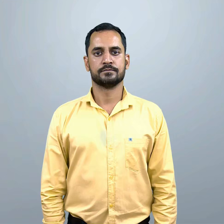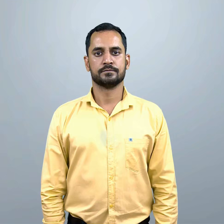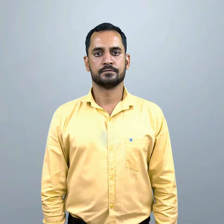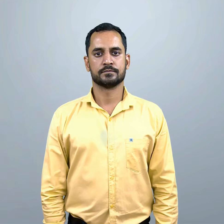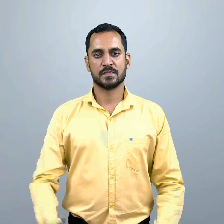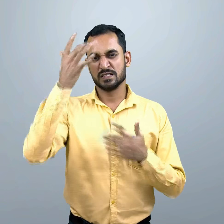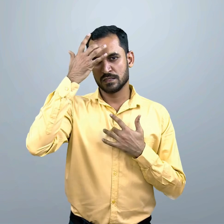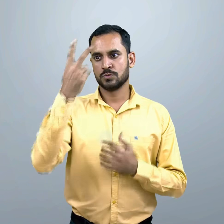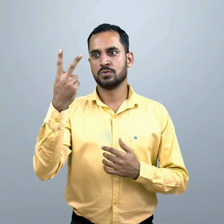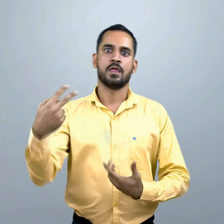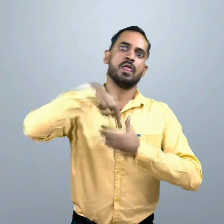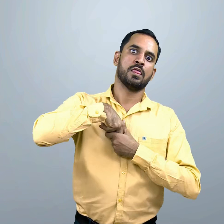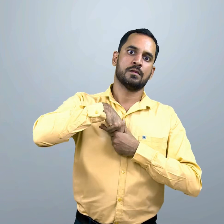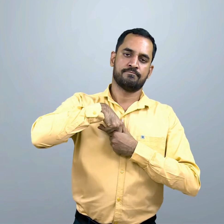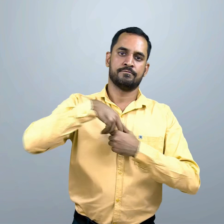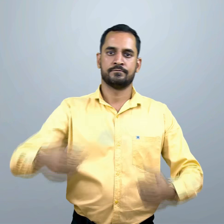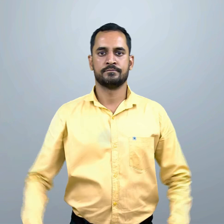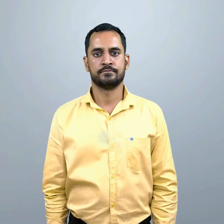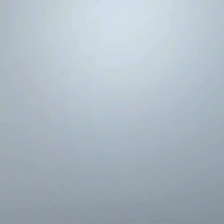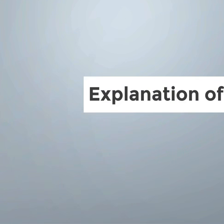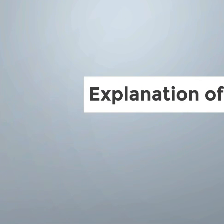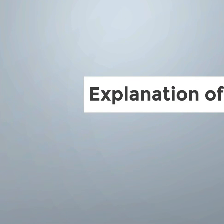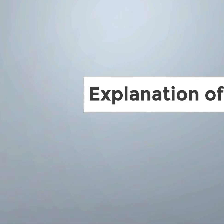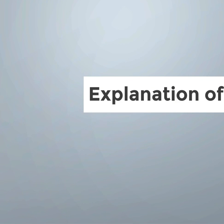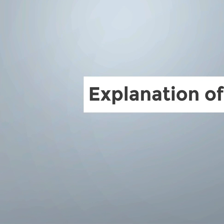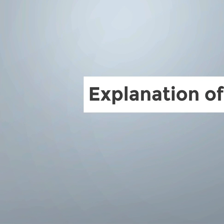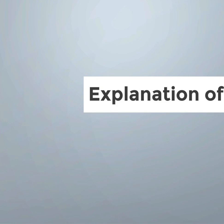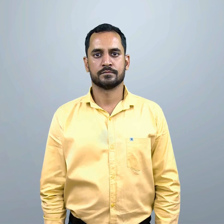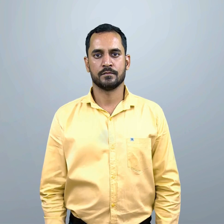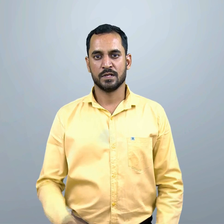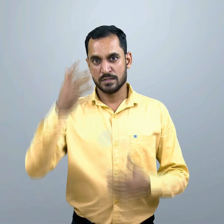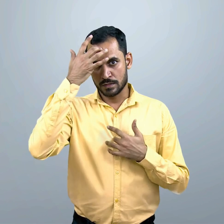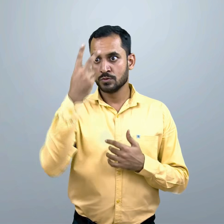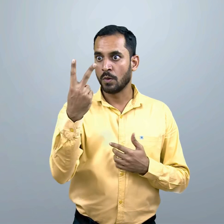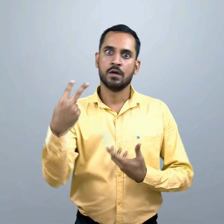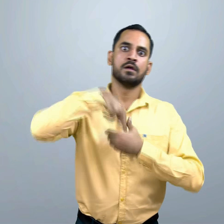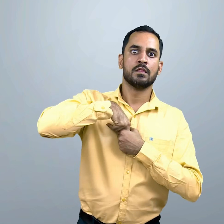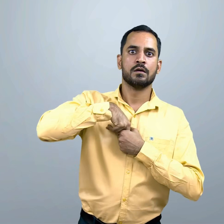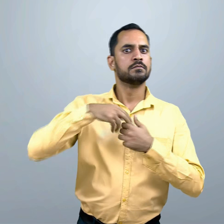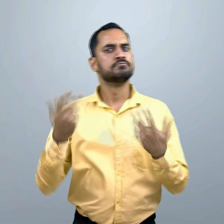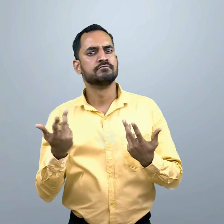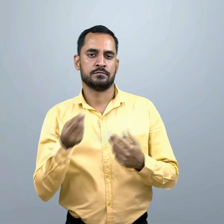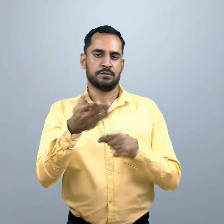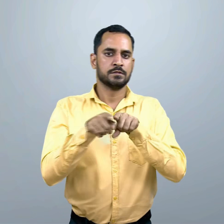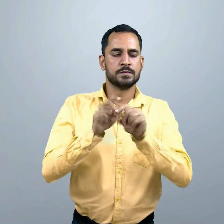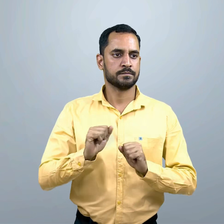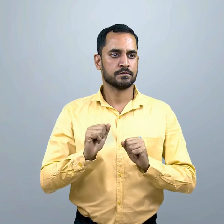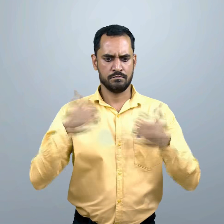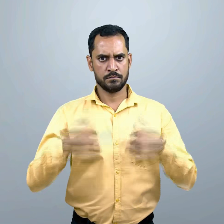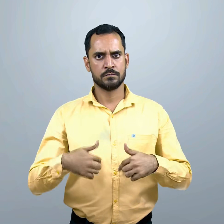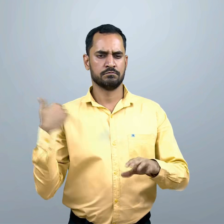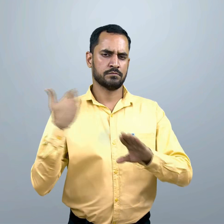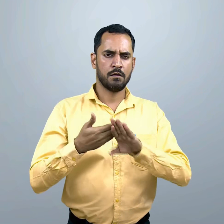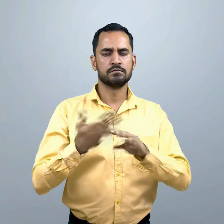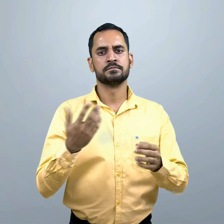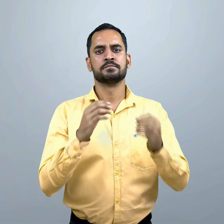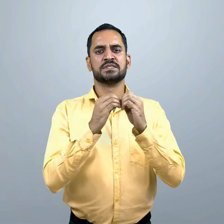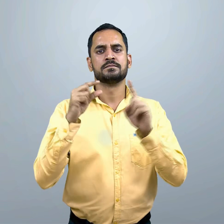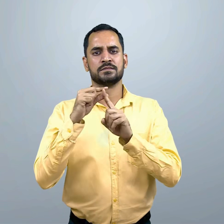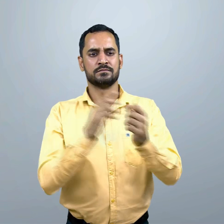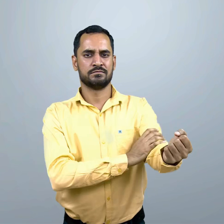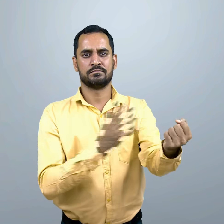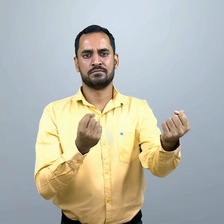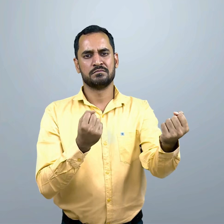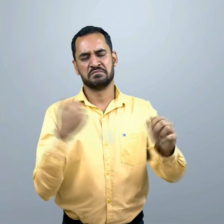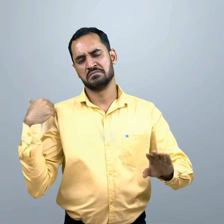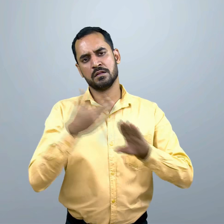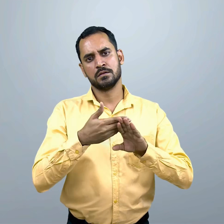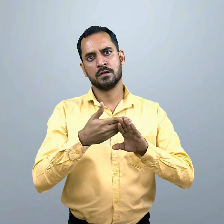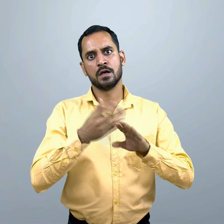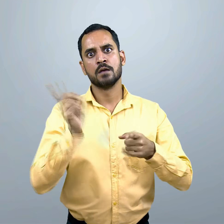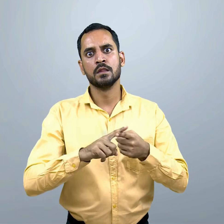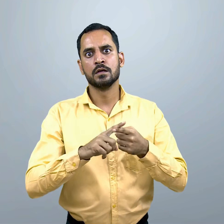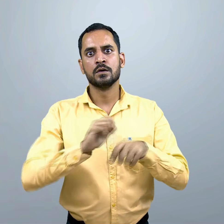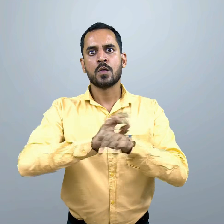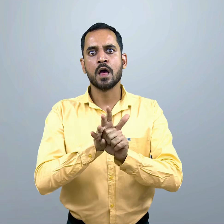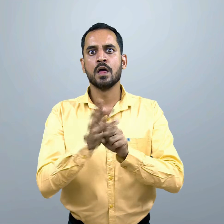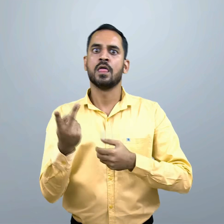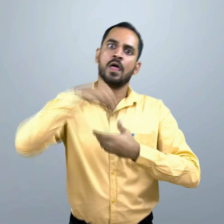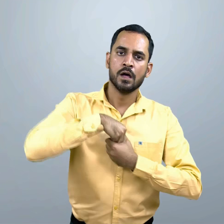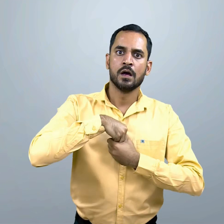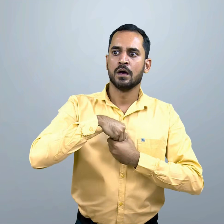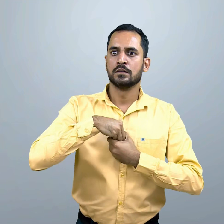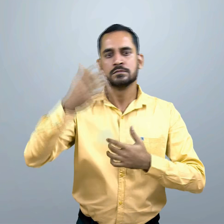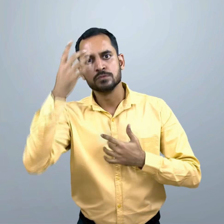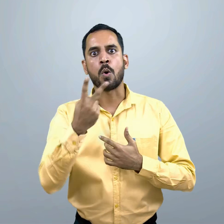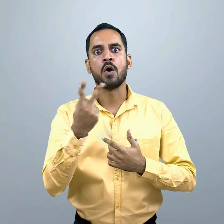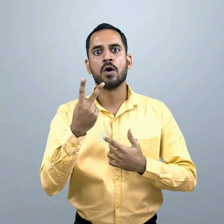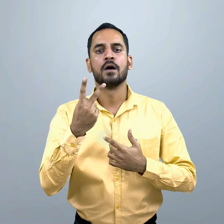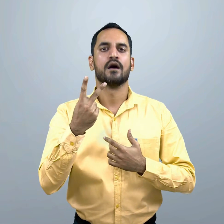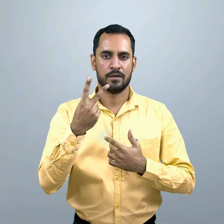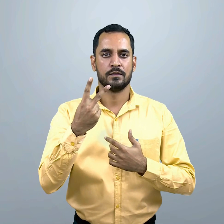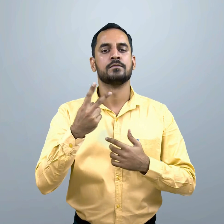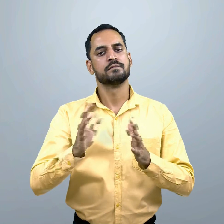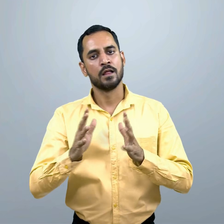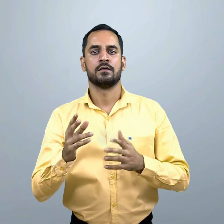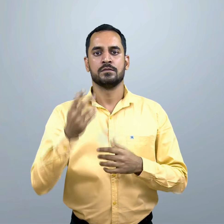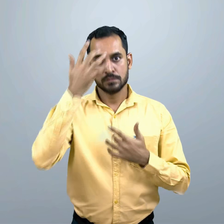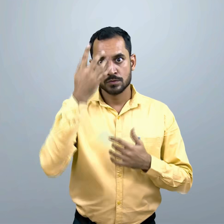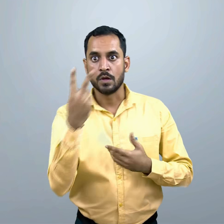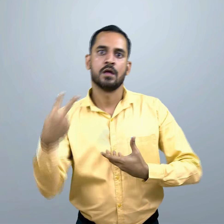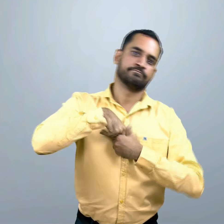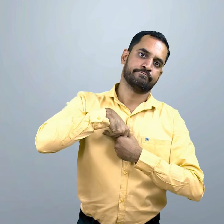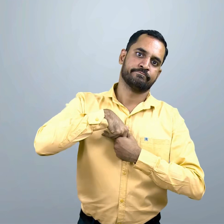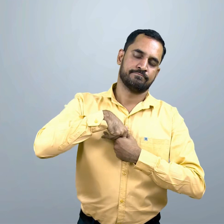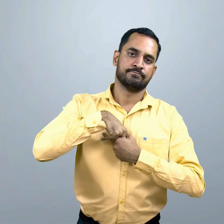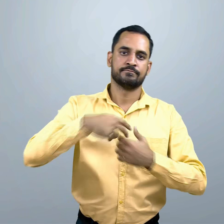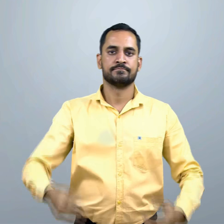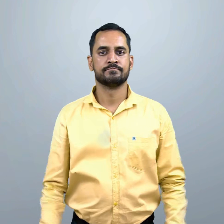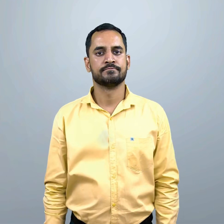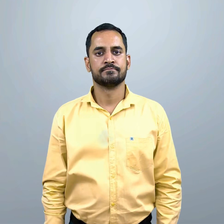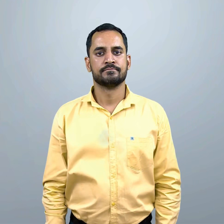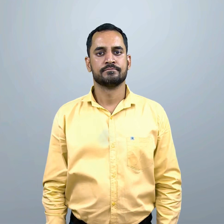Comorbidity